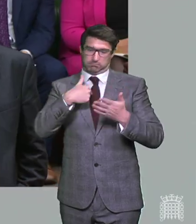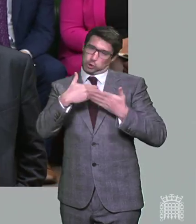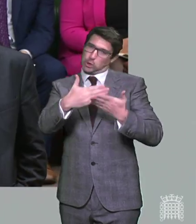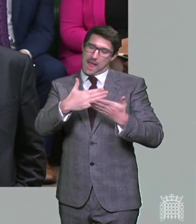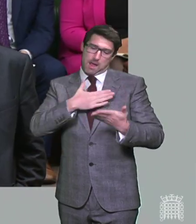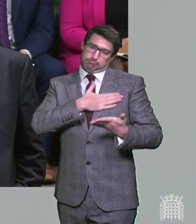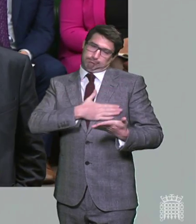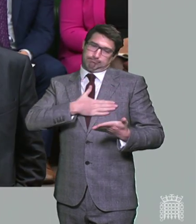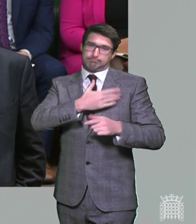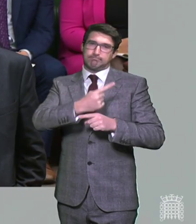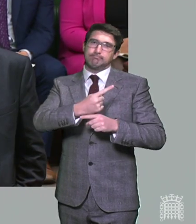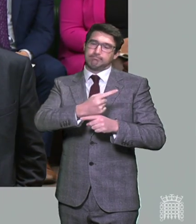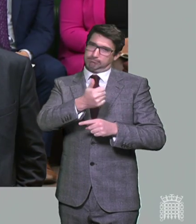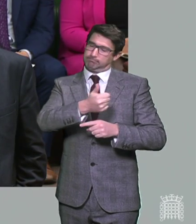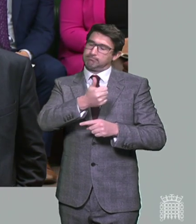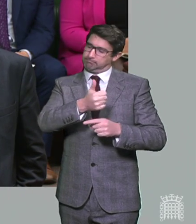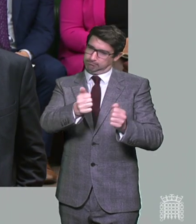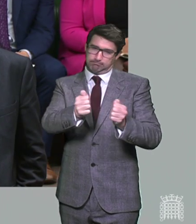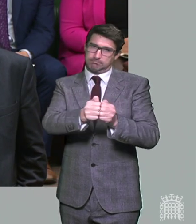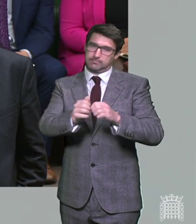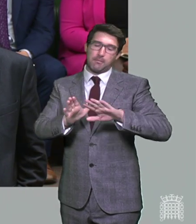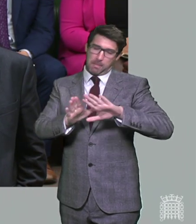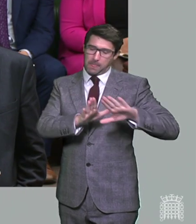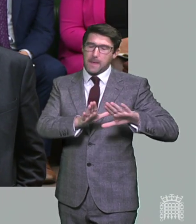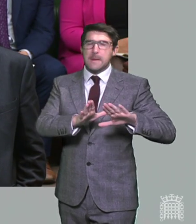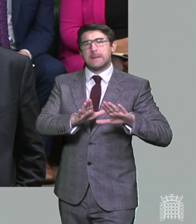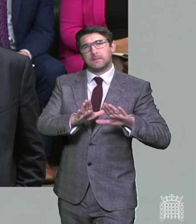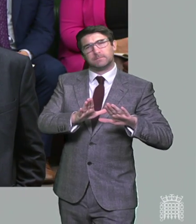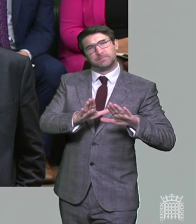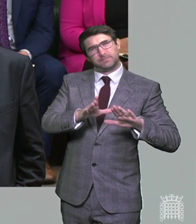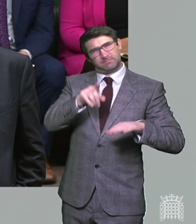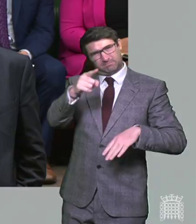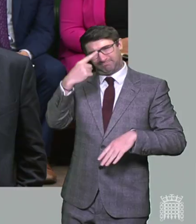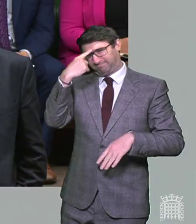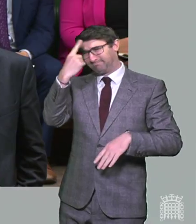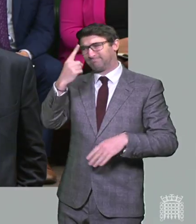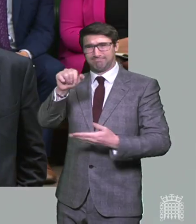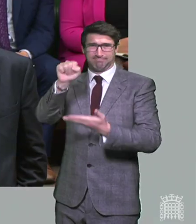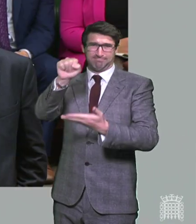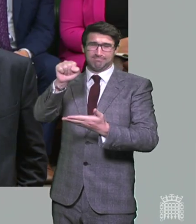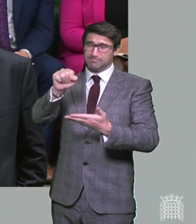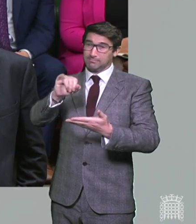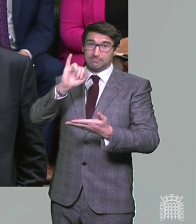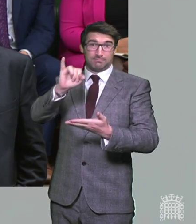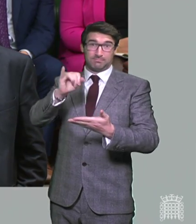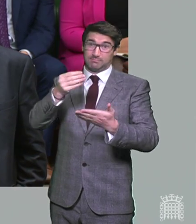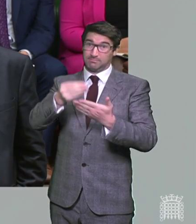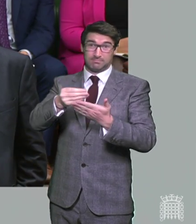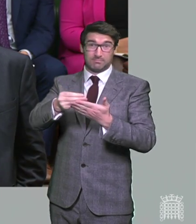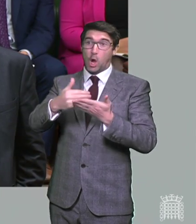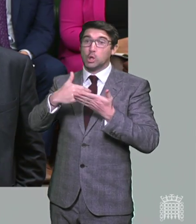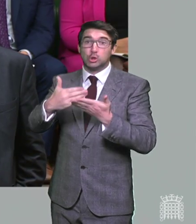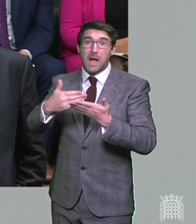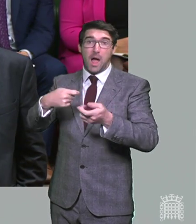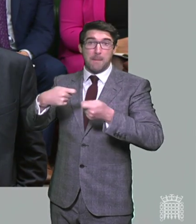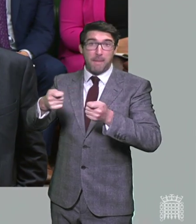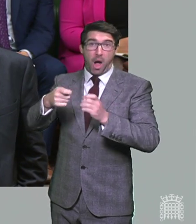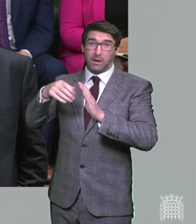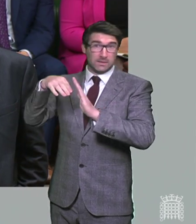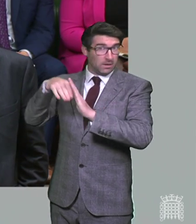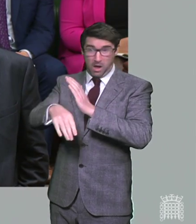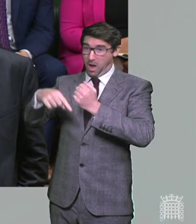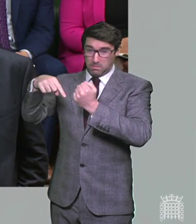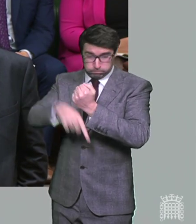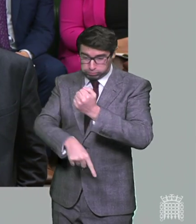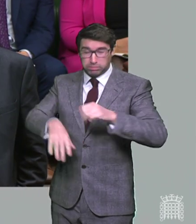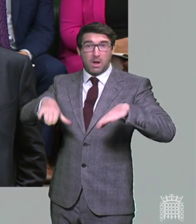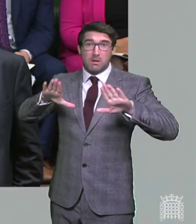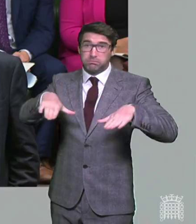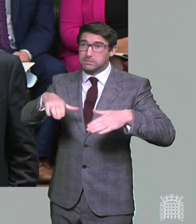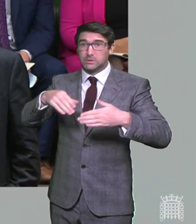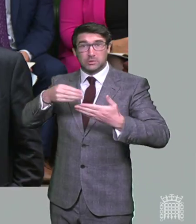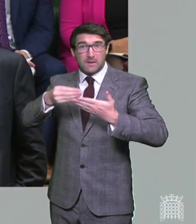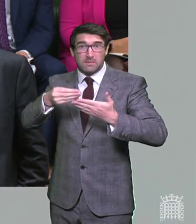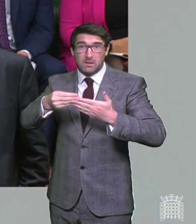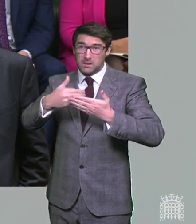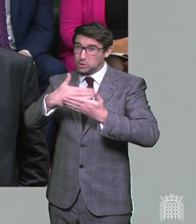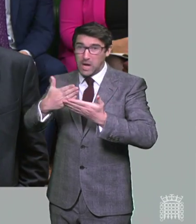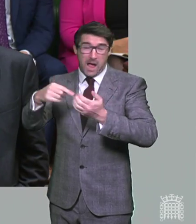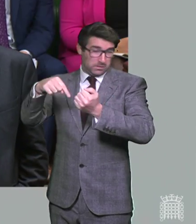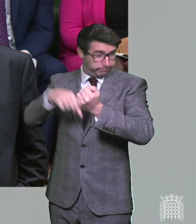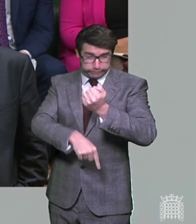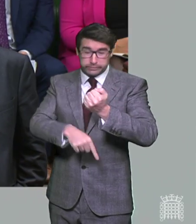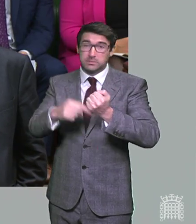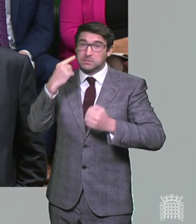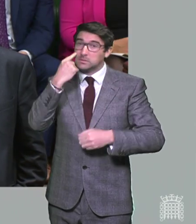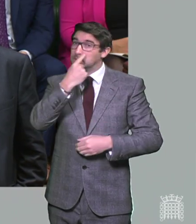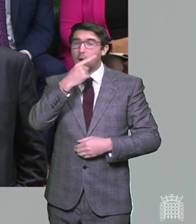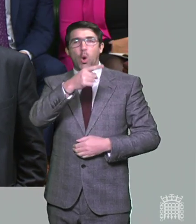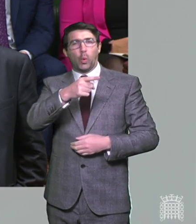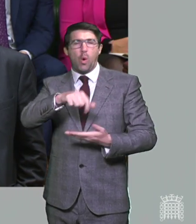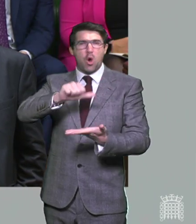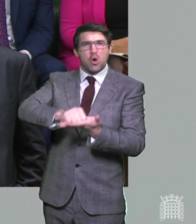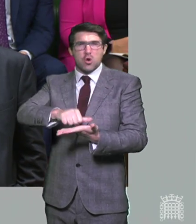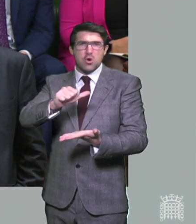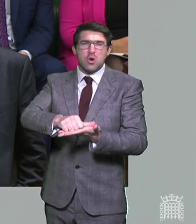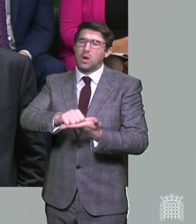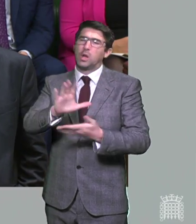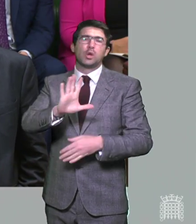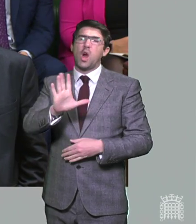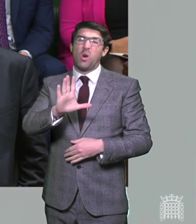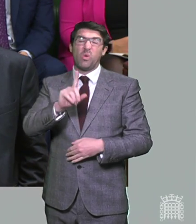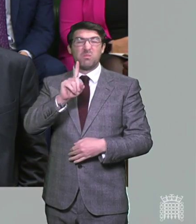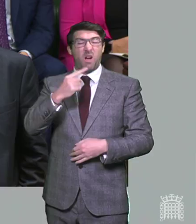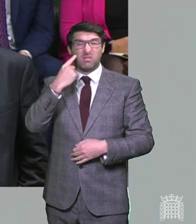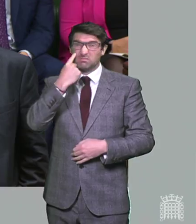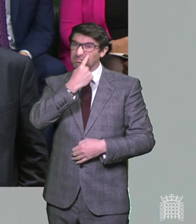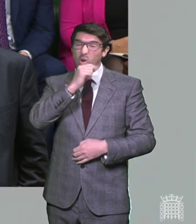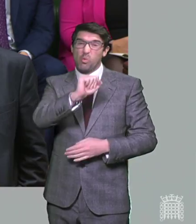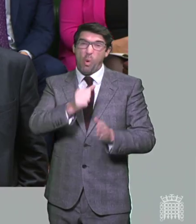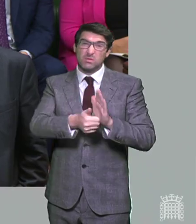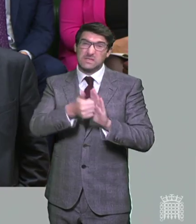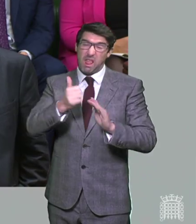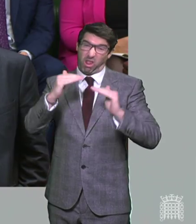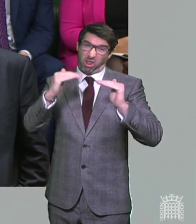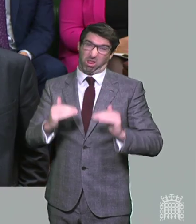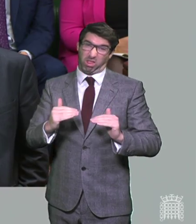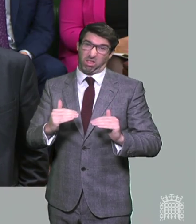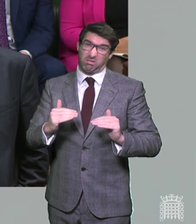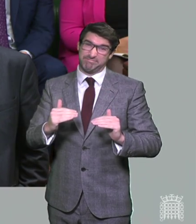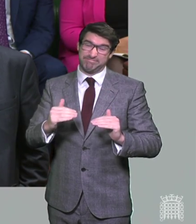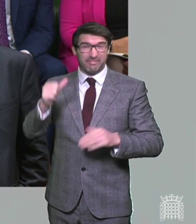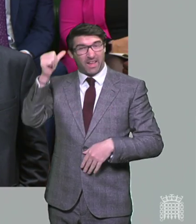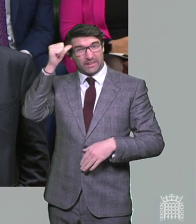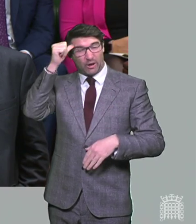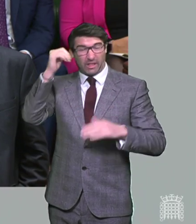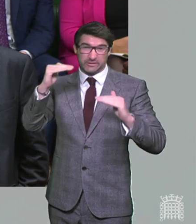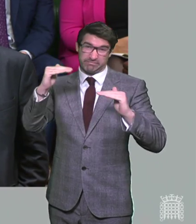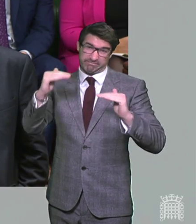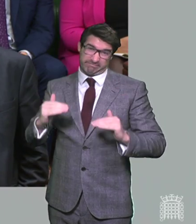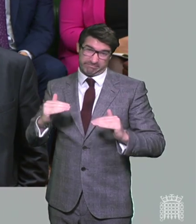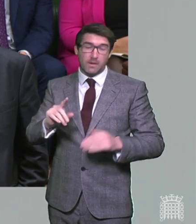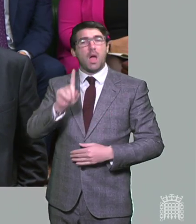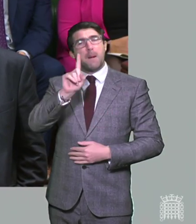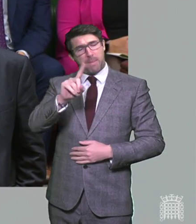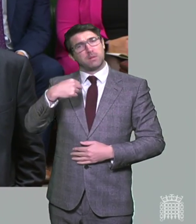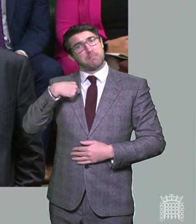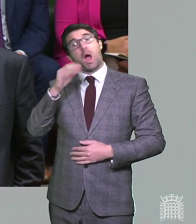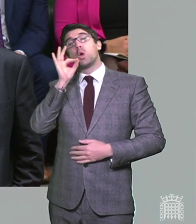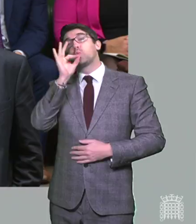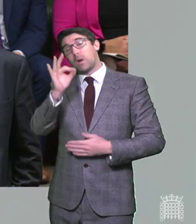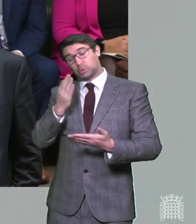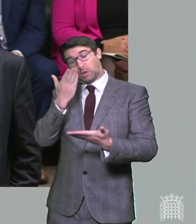Spooking the markets, increasing the cost of borrowing and mortgages, was almost certainly an act of gross incompetence rather than malevolence, but going back on the commitment to end no-fault evictions is an act of extreme callousness.